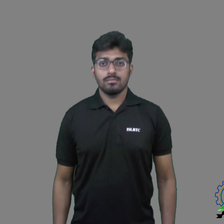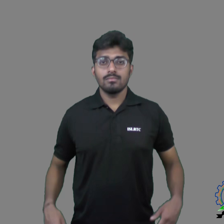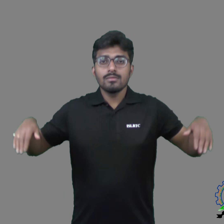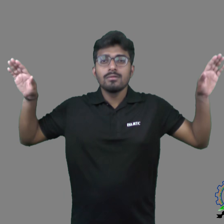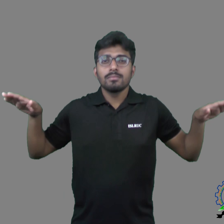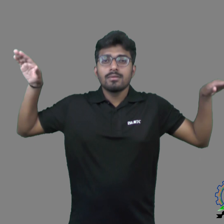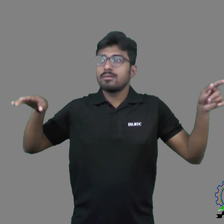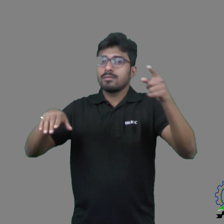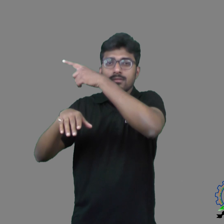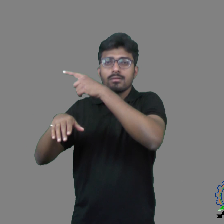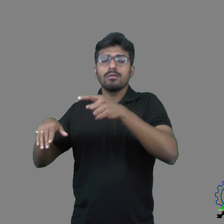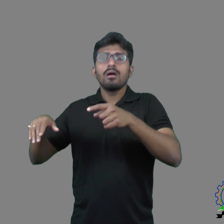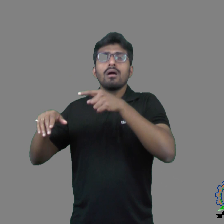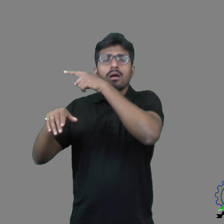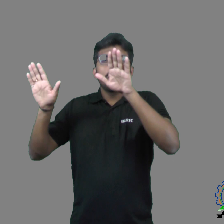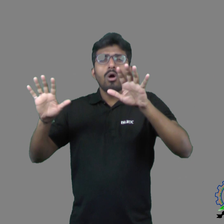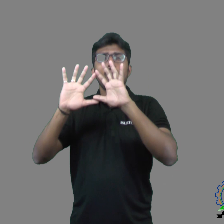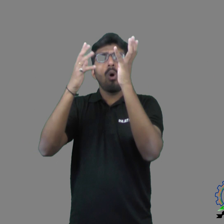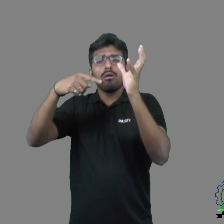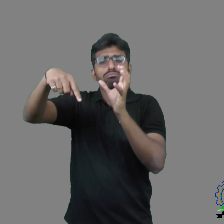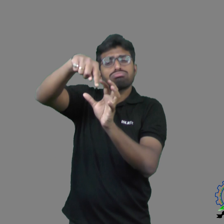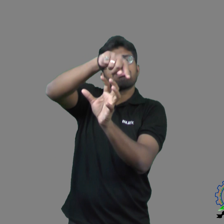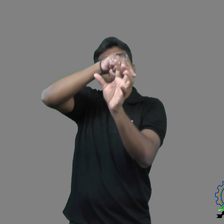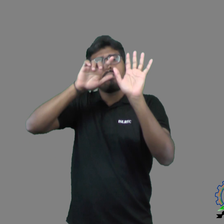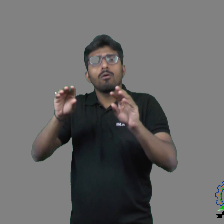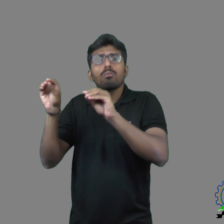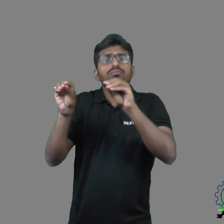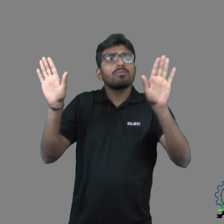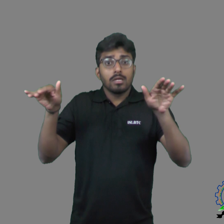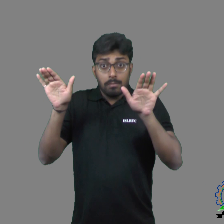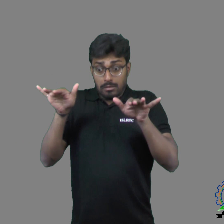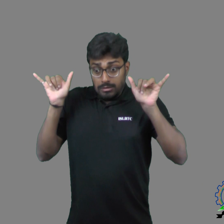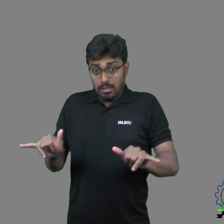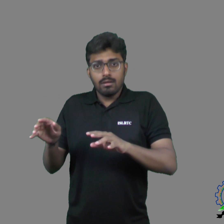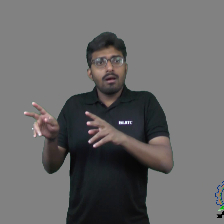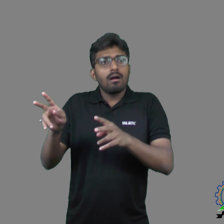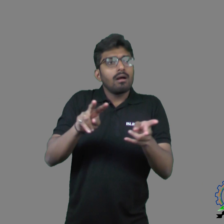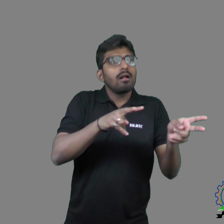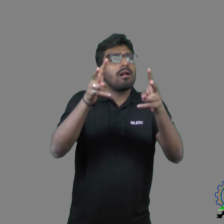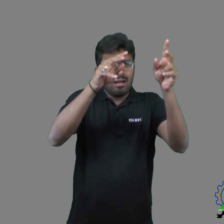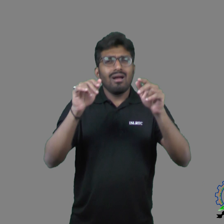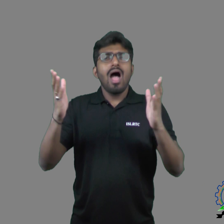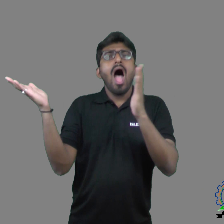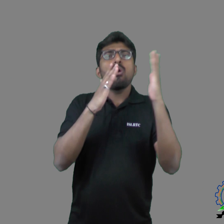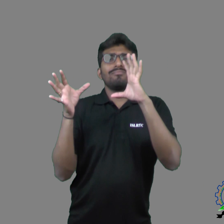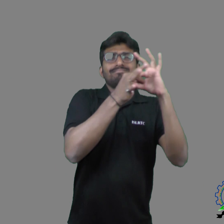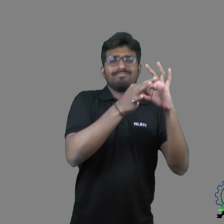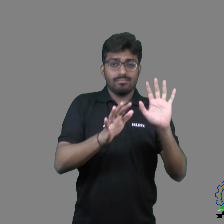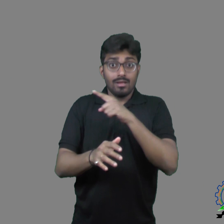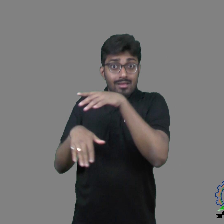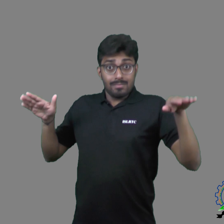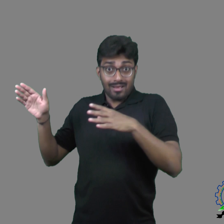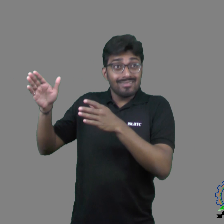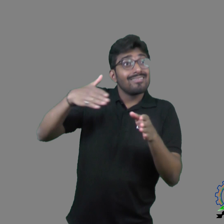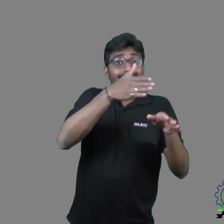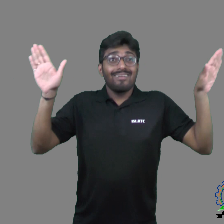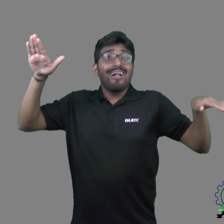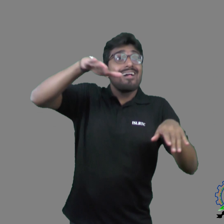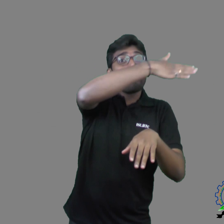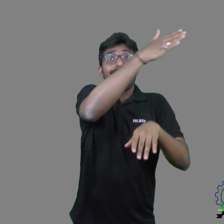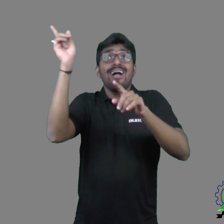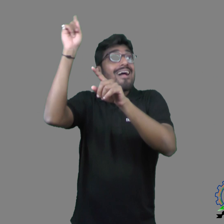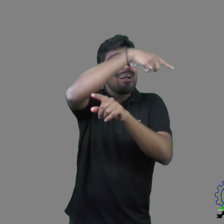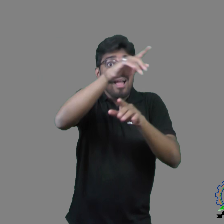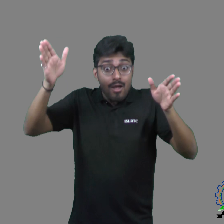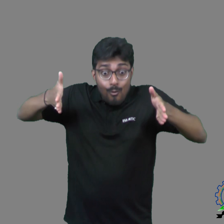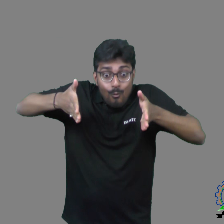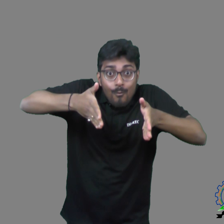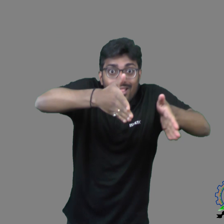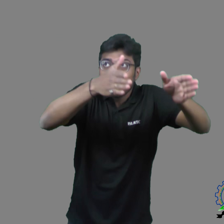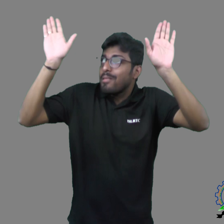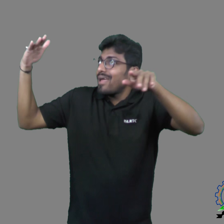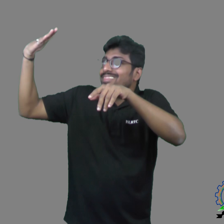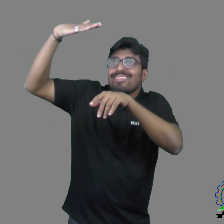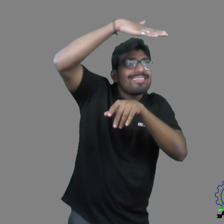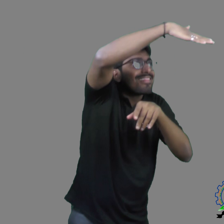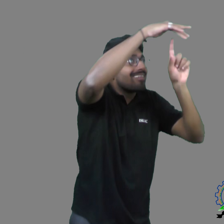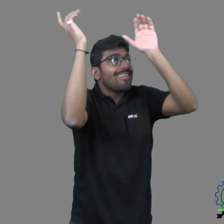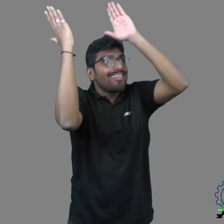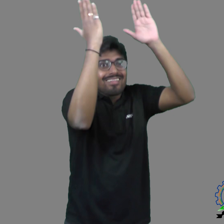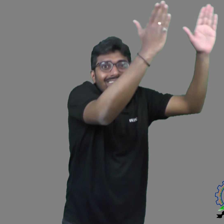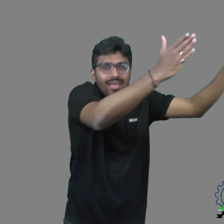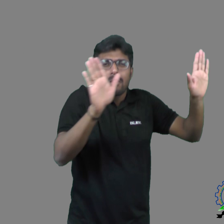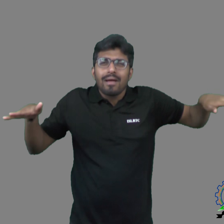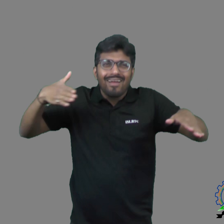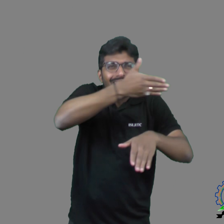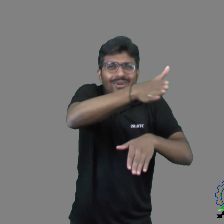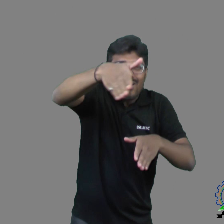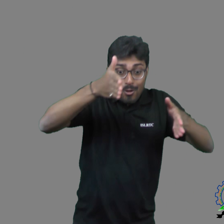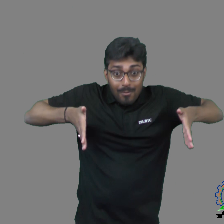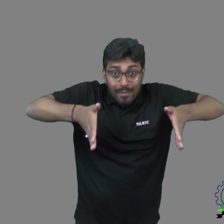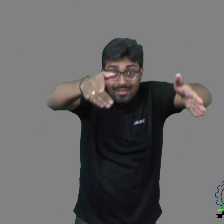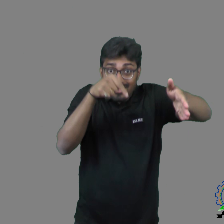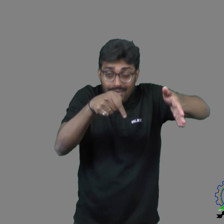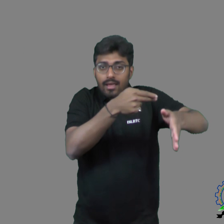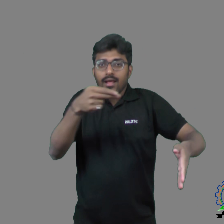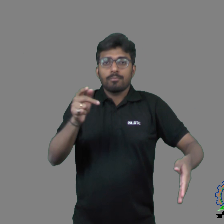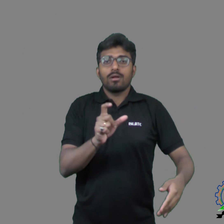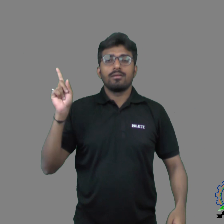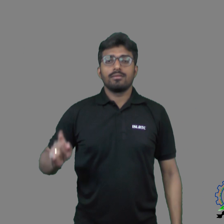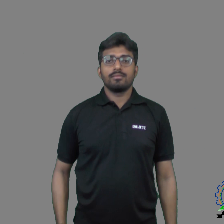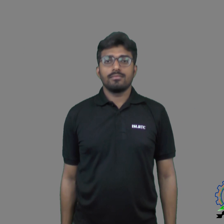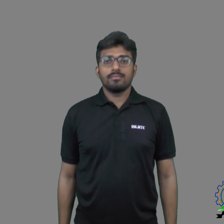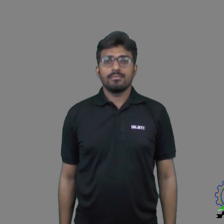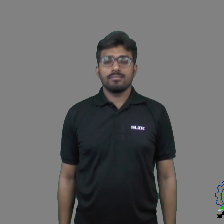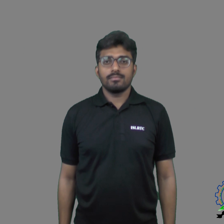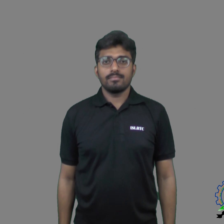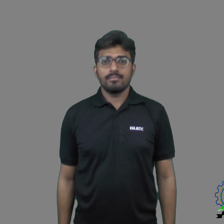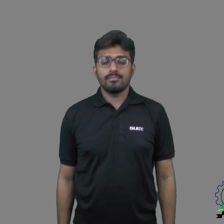Flyway